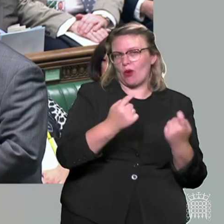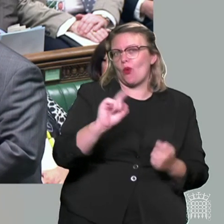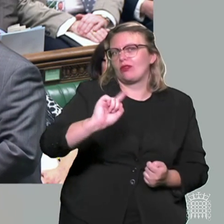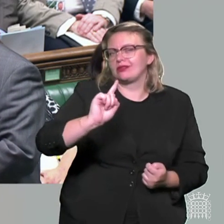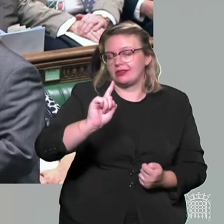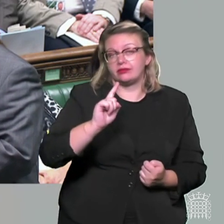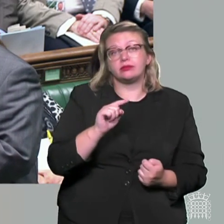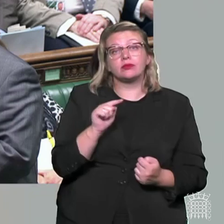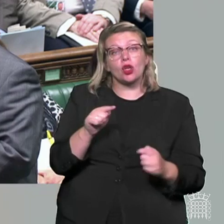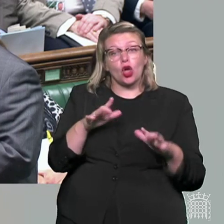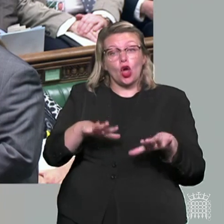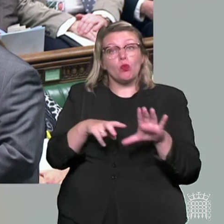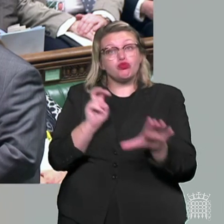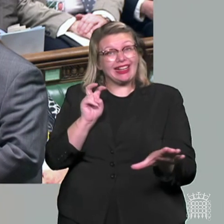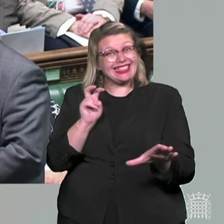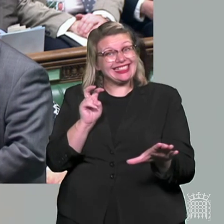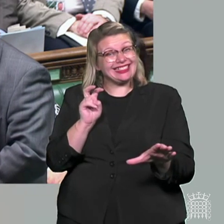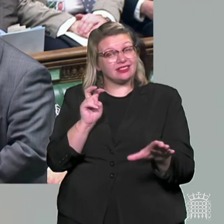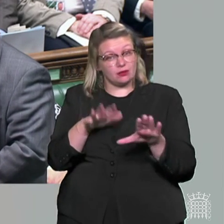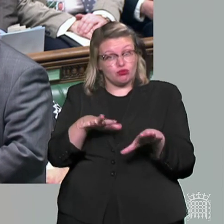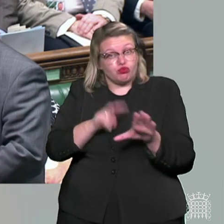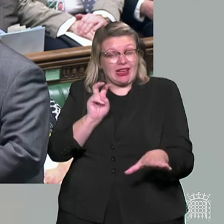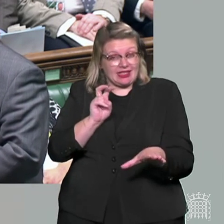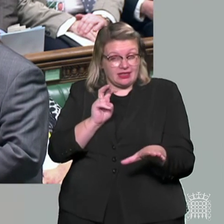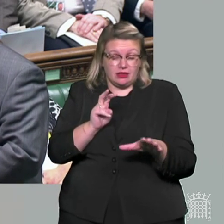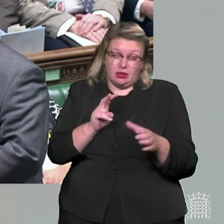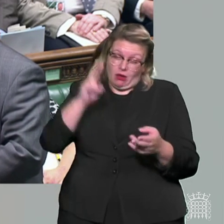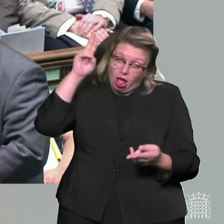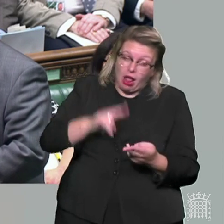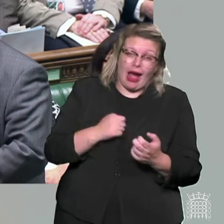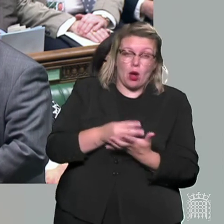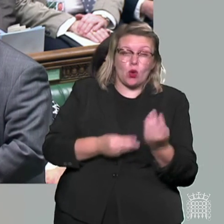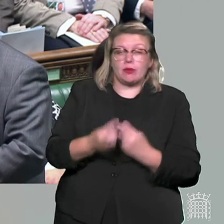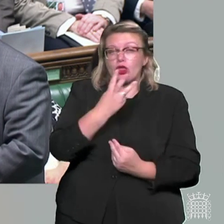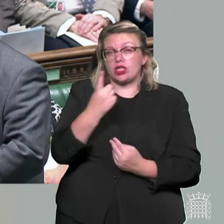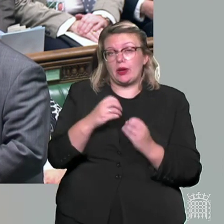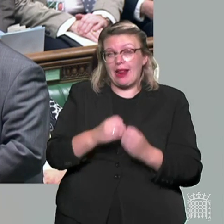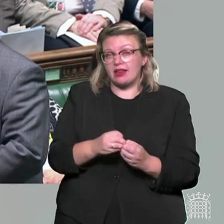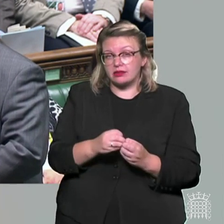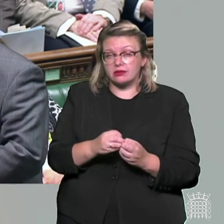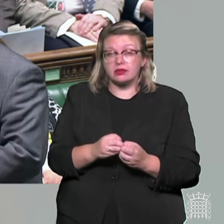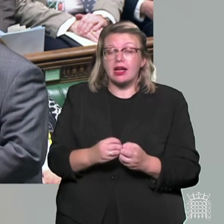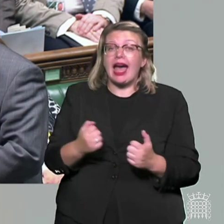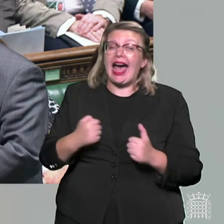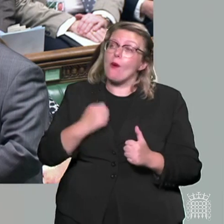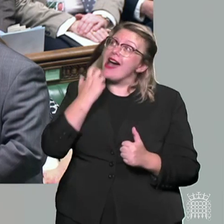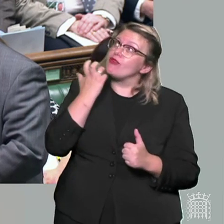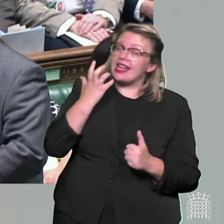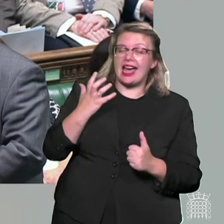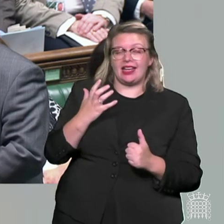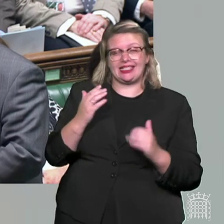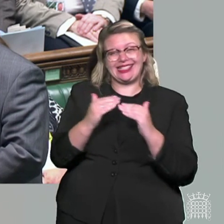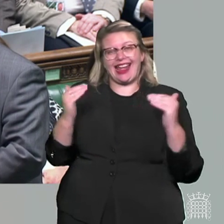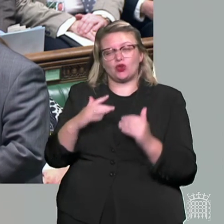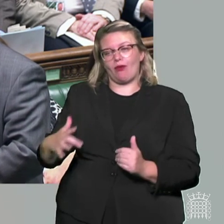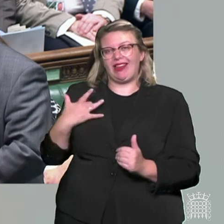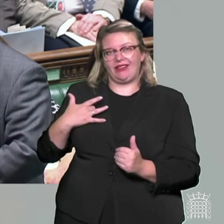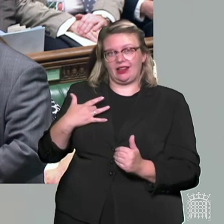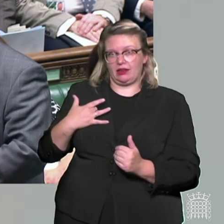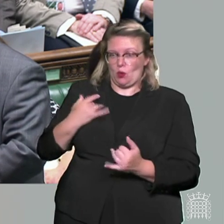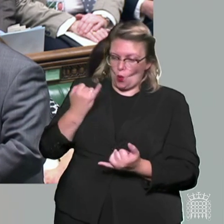His Tory Brexit slashed £31 billion from the economy—the biggest fall in living standards since the 1970s.